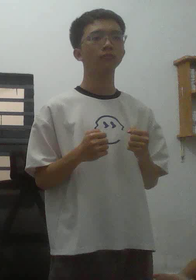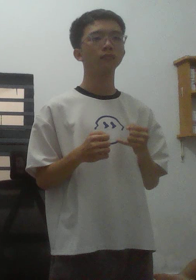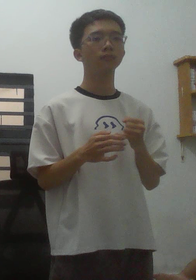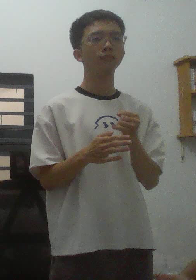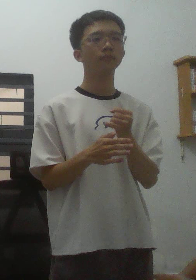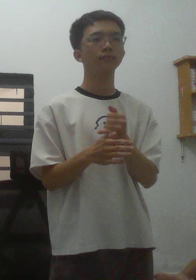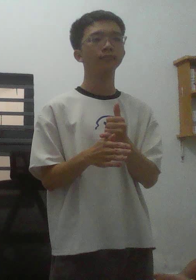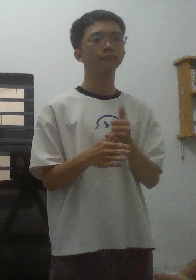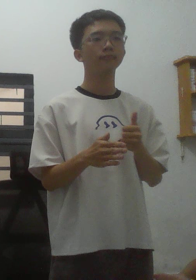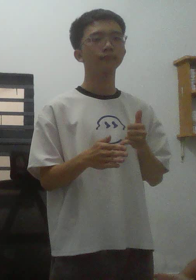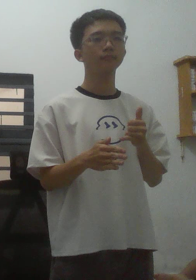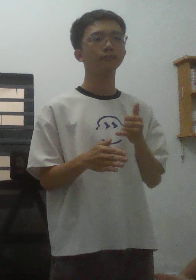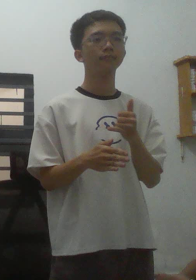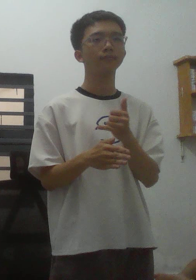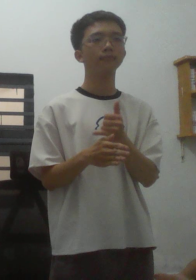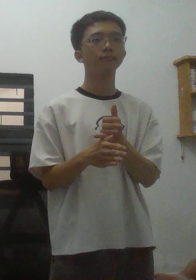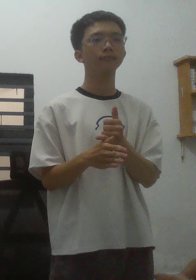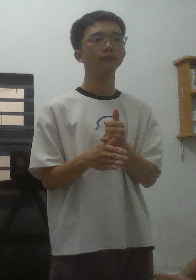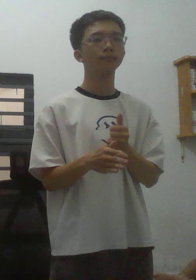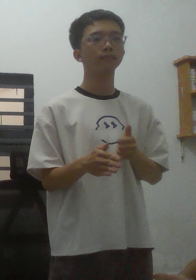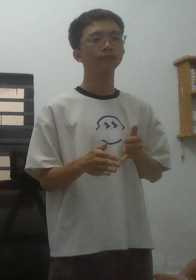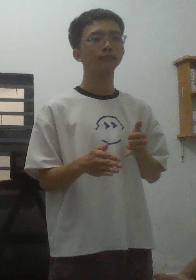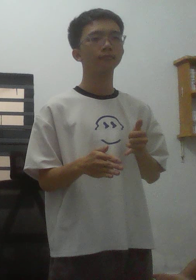cuoi thang